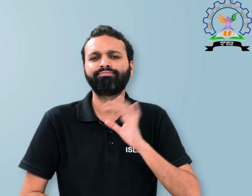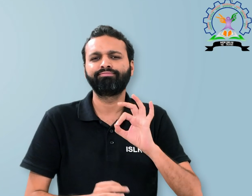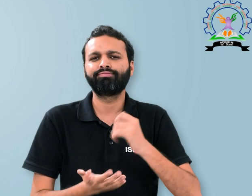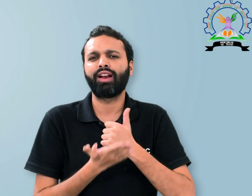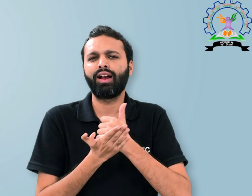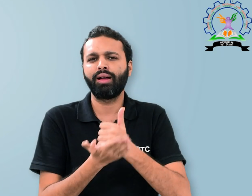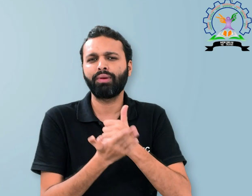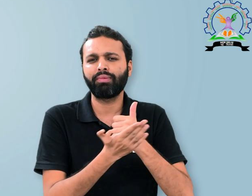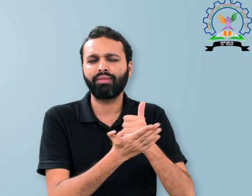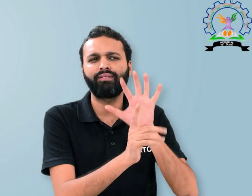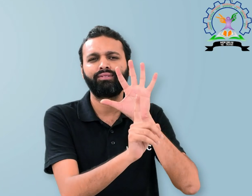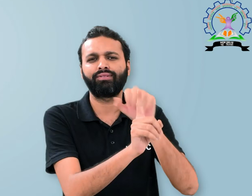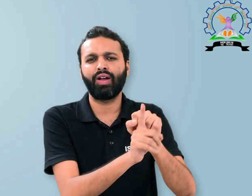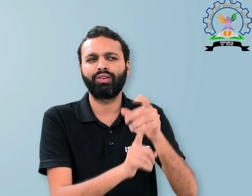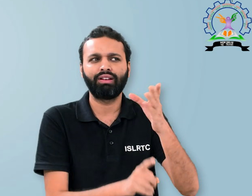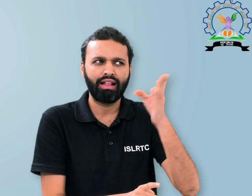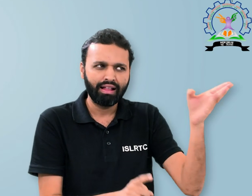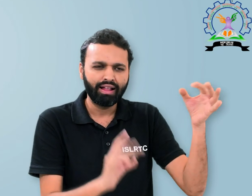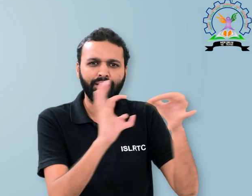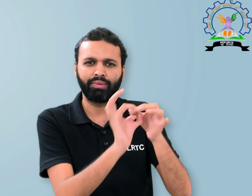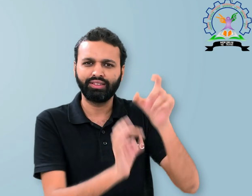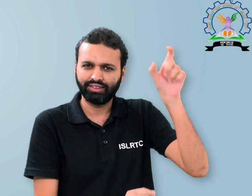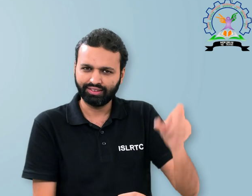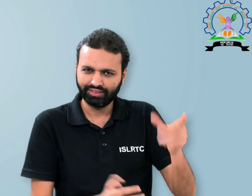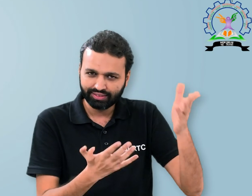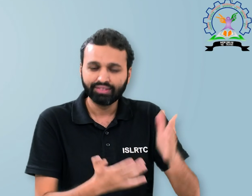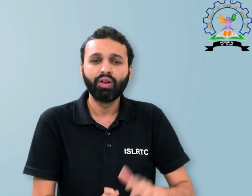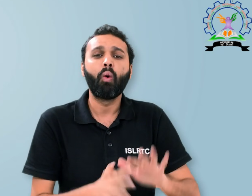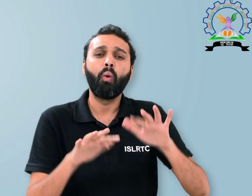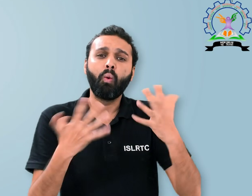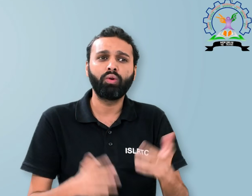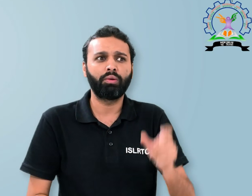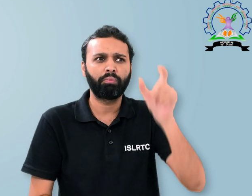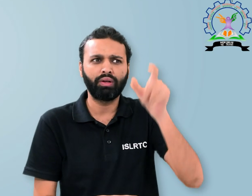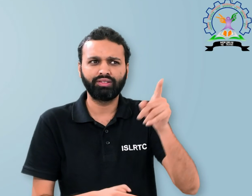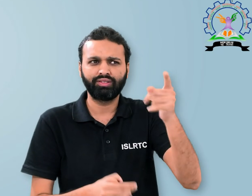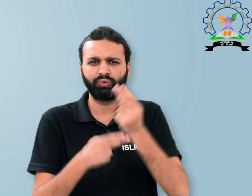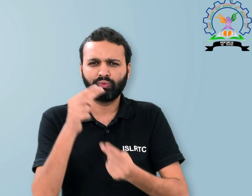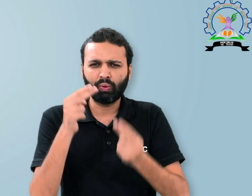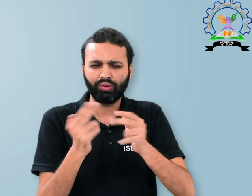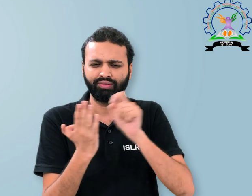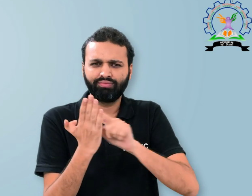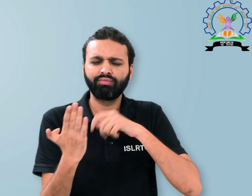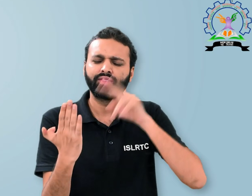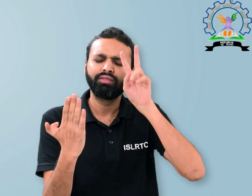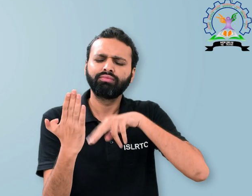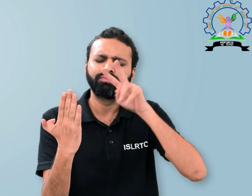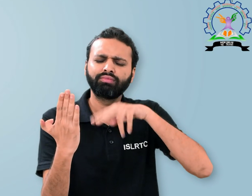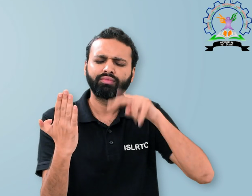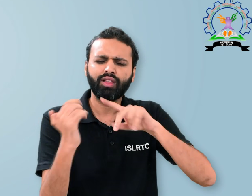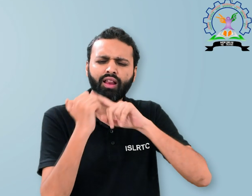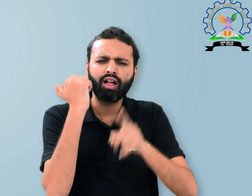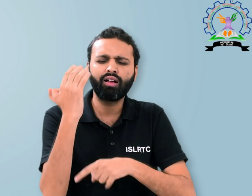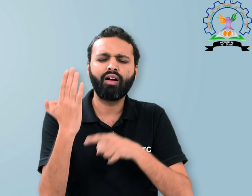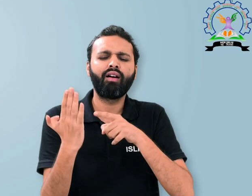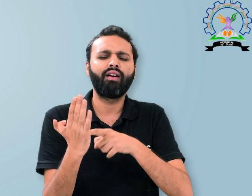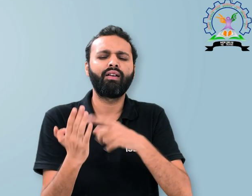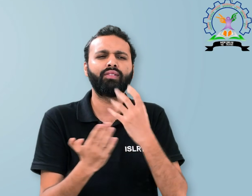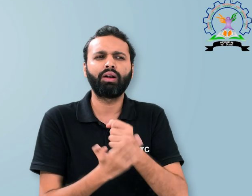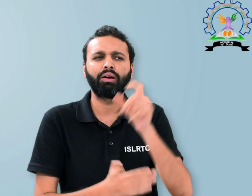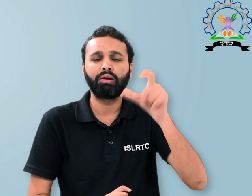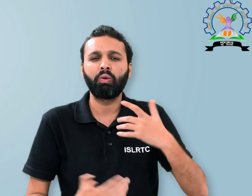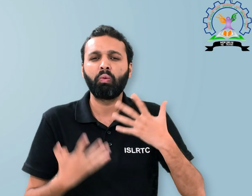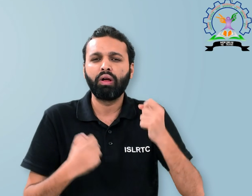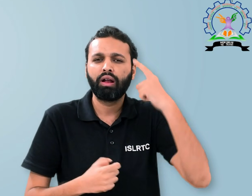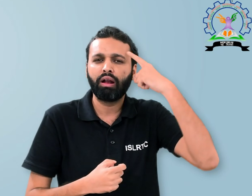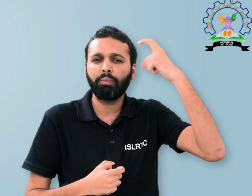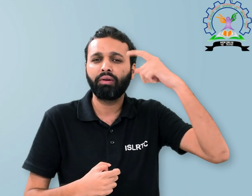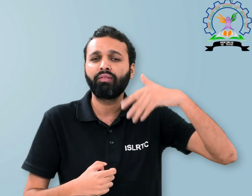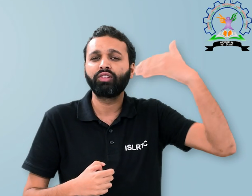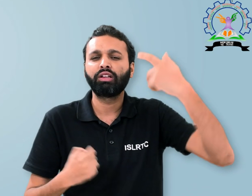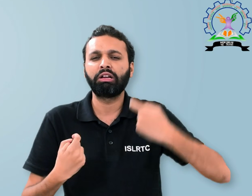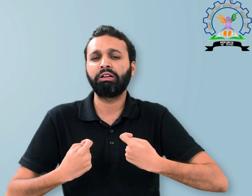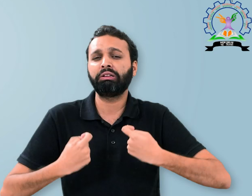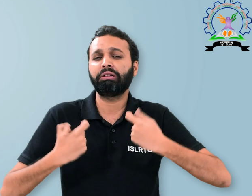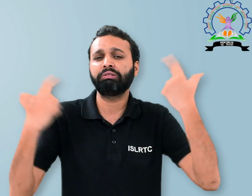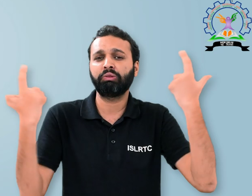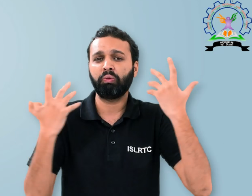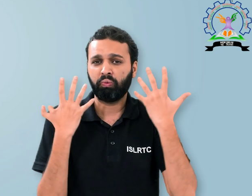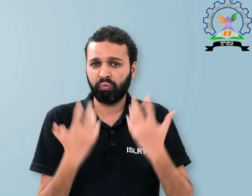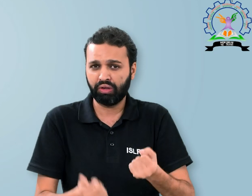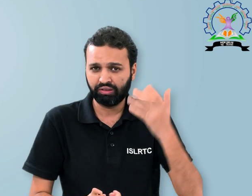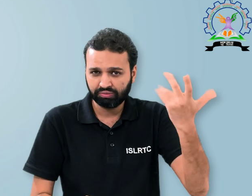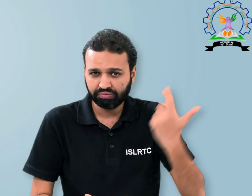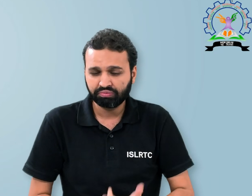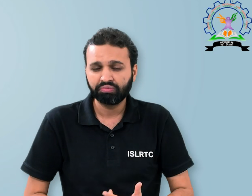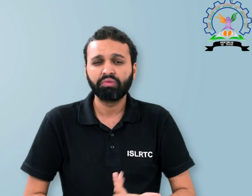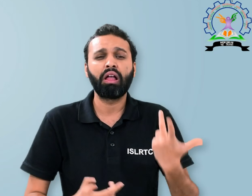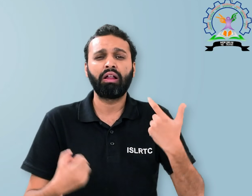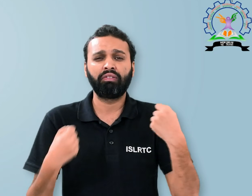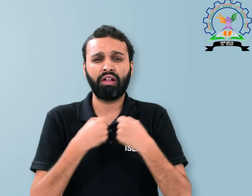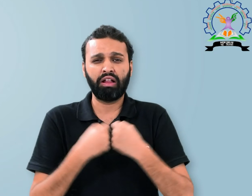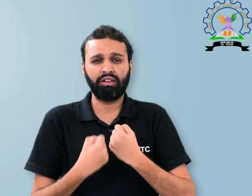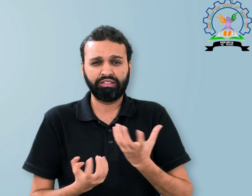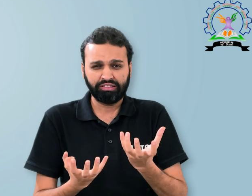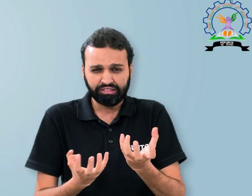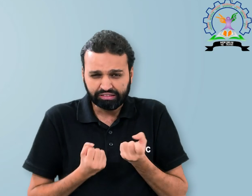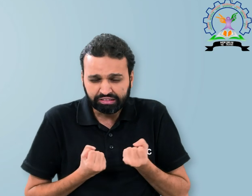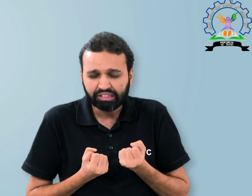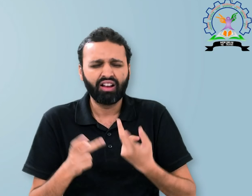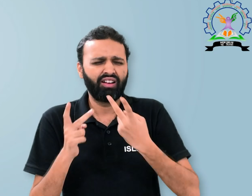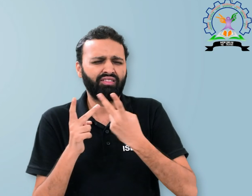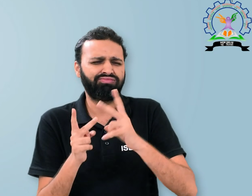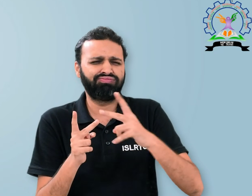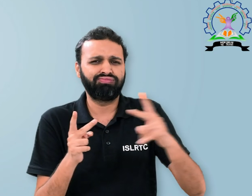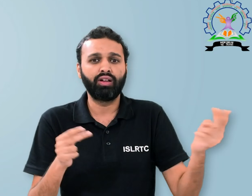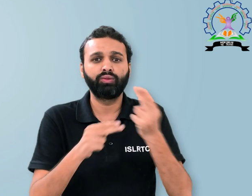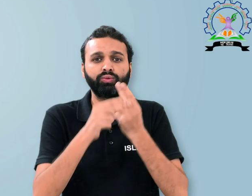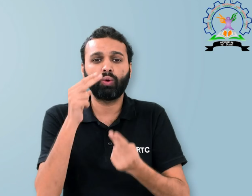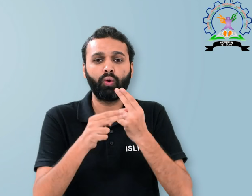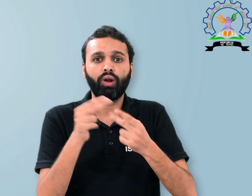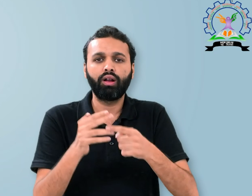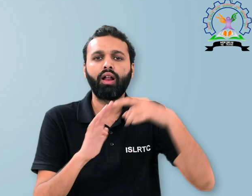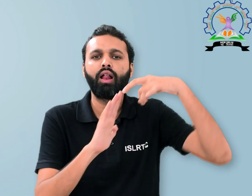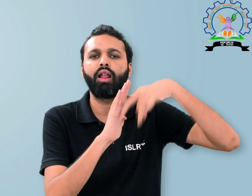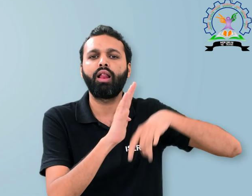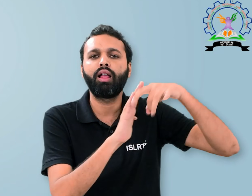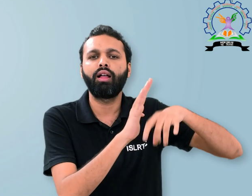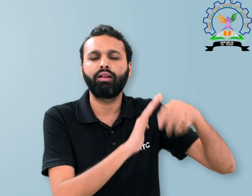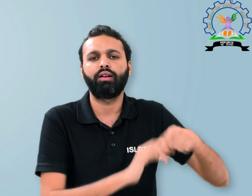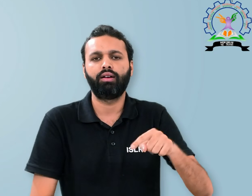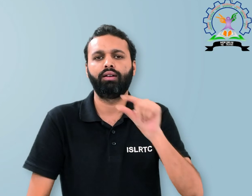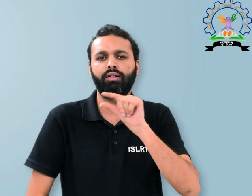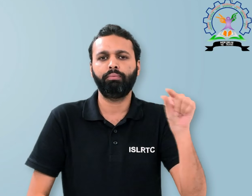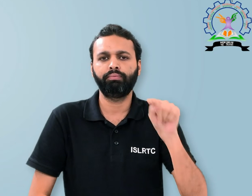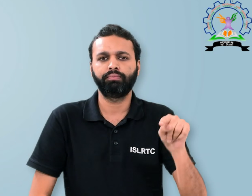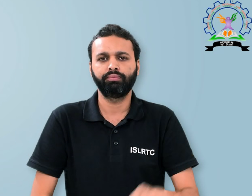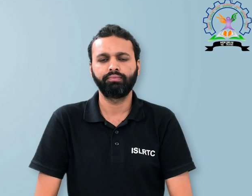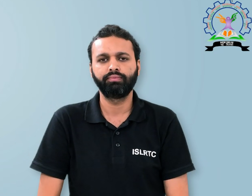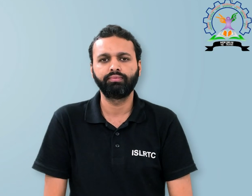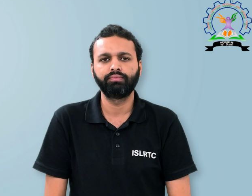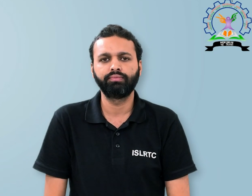It helps readers understand who the characters are, their motivations, personalities, and their roles within the narrative.